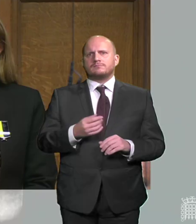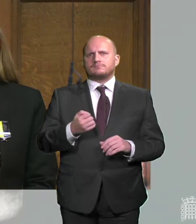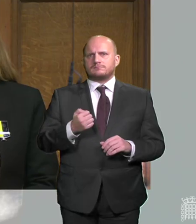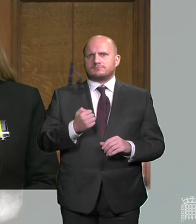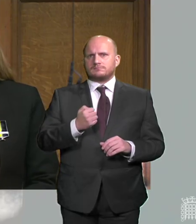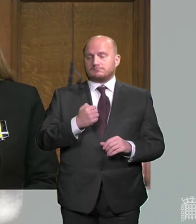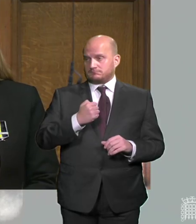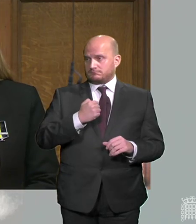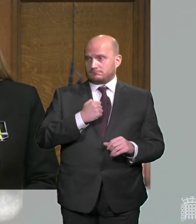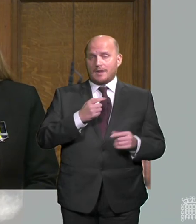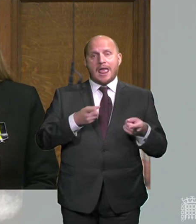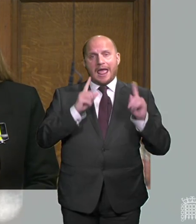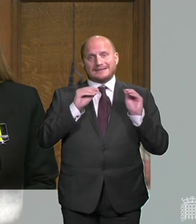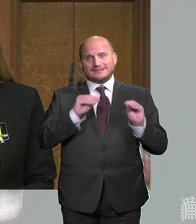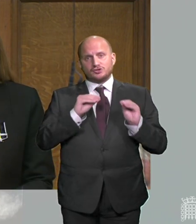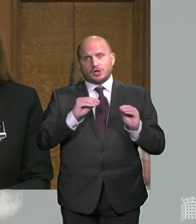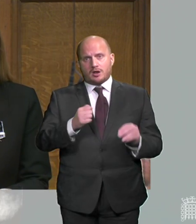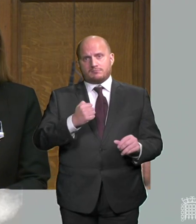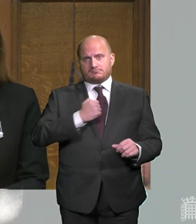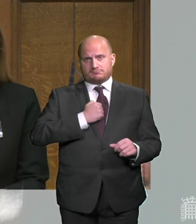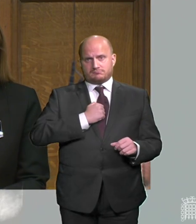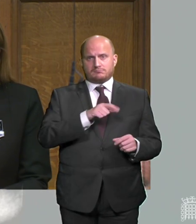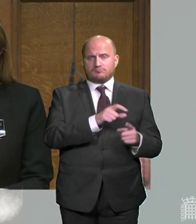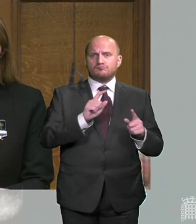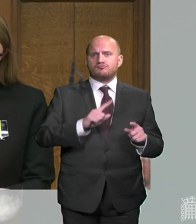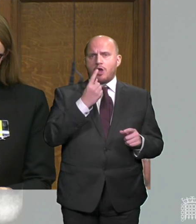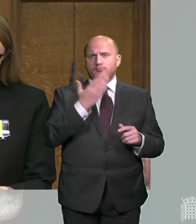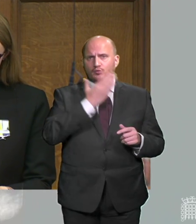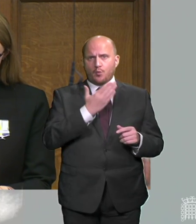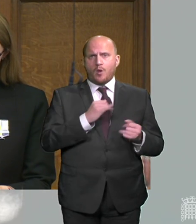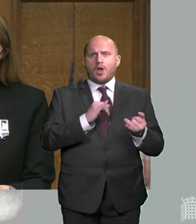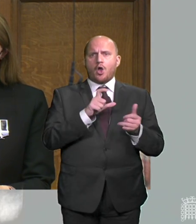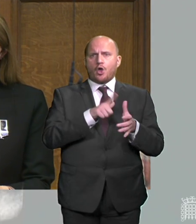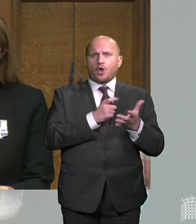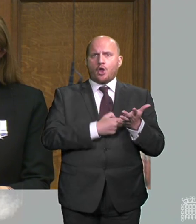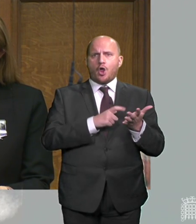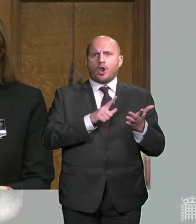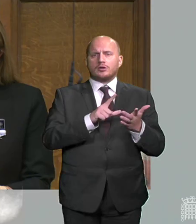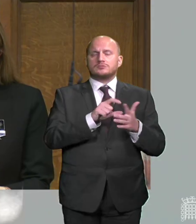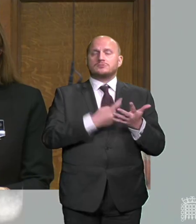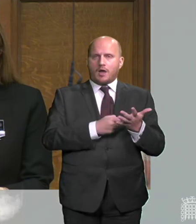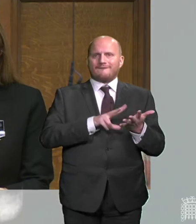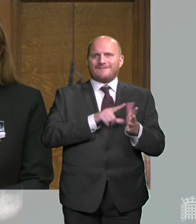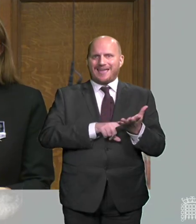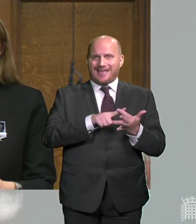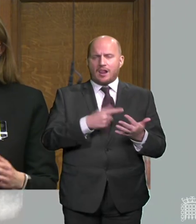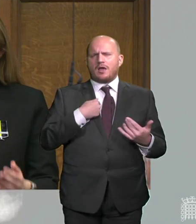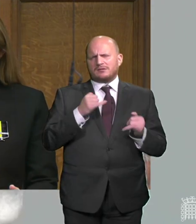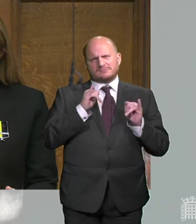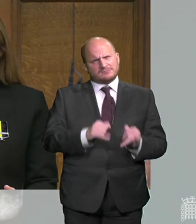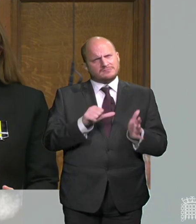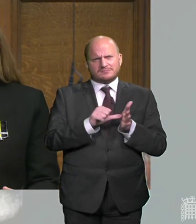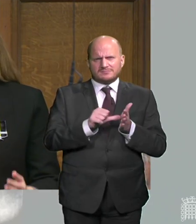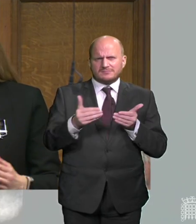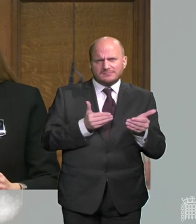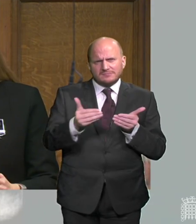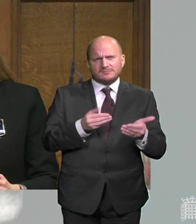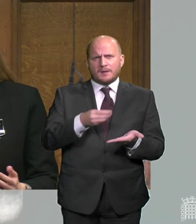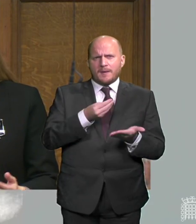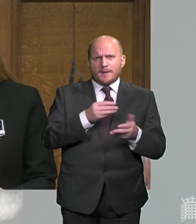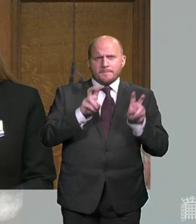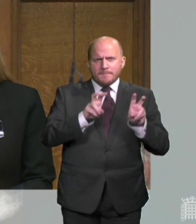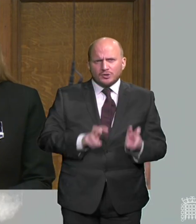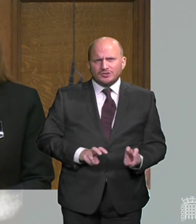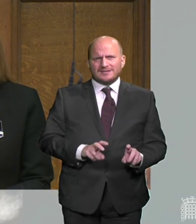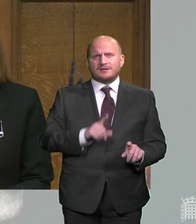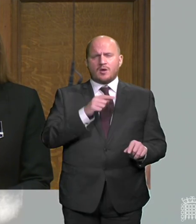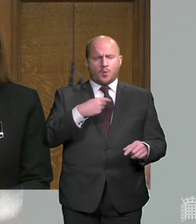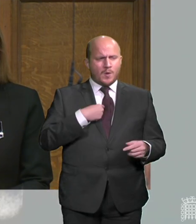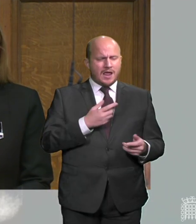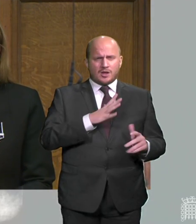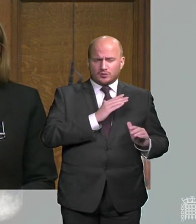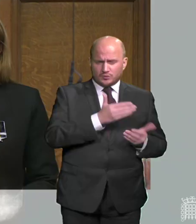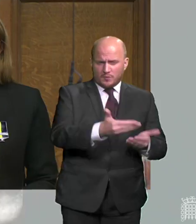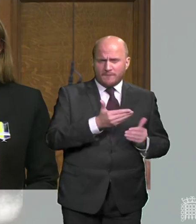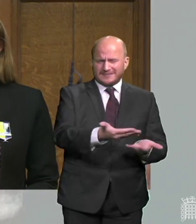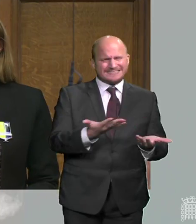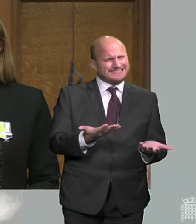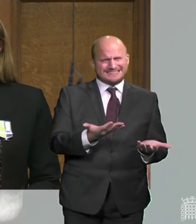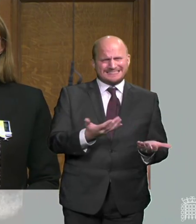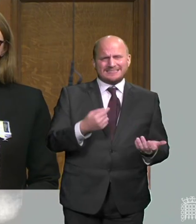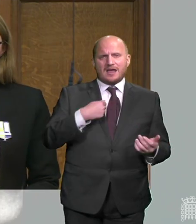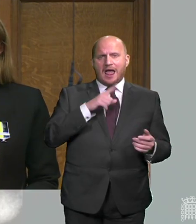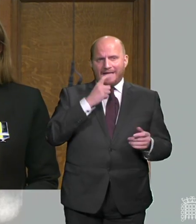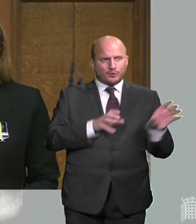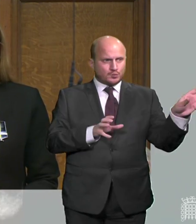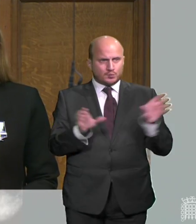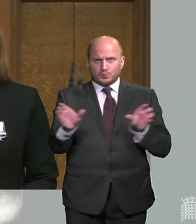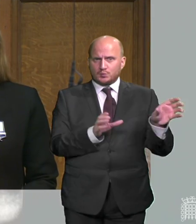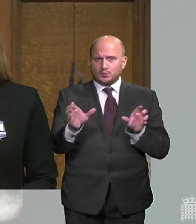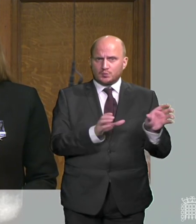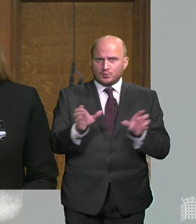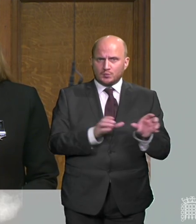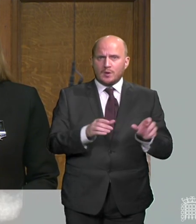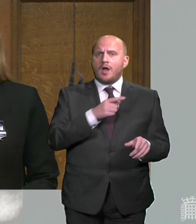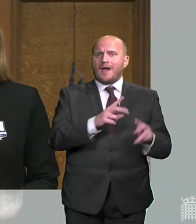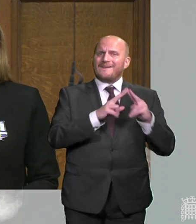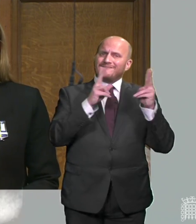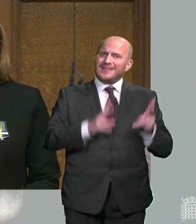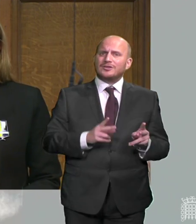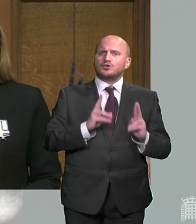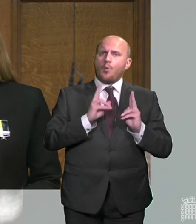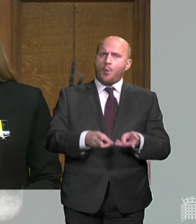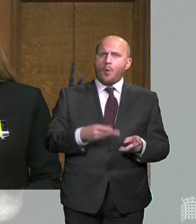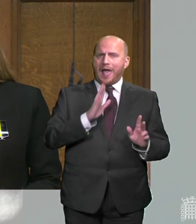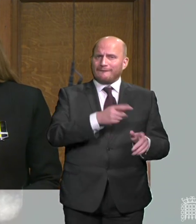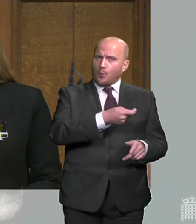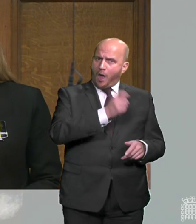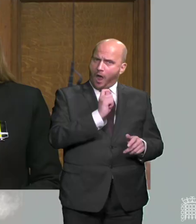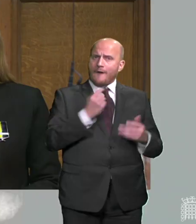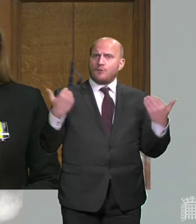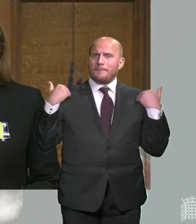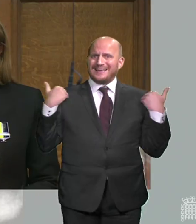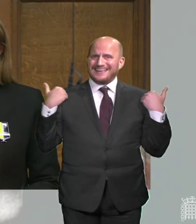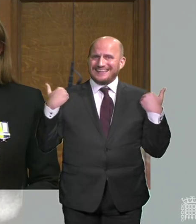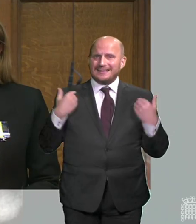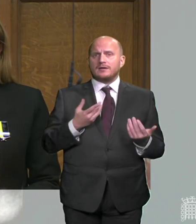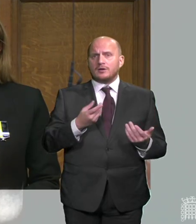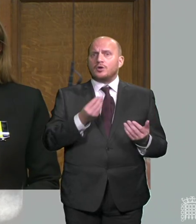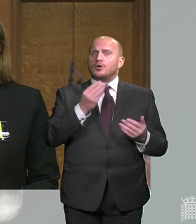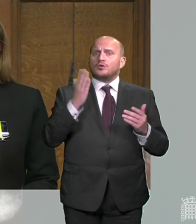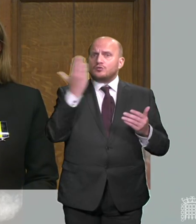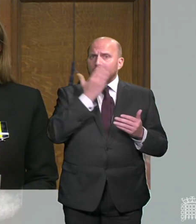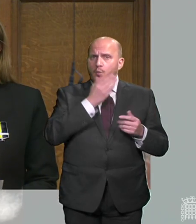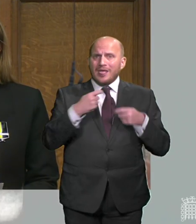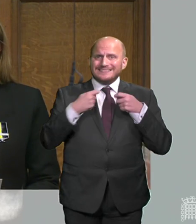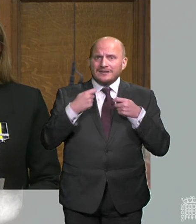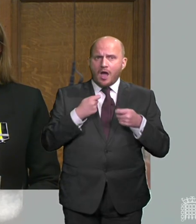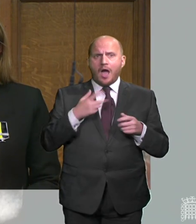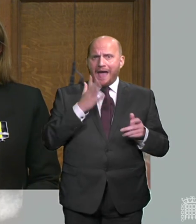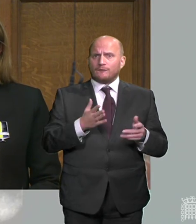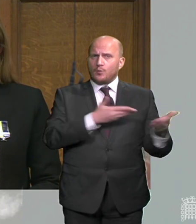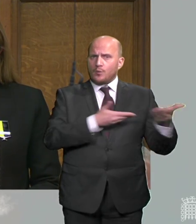The headteacher at Scorton and Calder Vale St John Church of England Primary Schools told me that:“Budgets in schools like ours are stretched as we have to pay for lots of additional services which larger schools can provide in-house.”She has to hire the village hall for PE because the schools have no hall, and she has to hire taxis to bring in school meals because they have no kitchens.